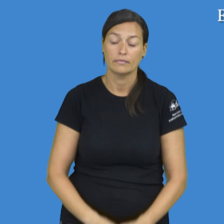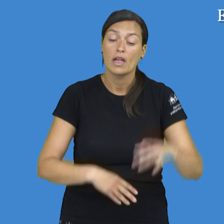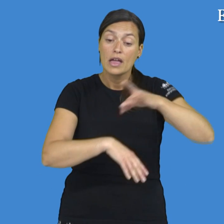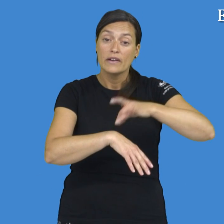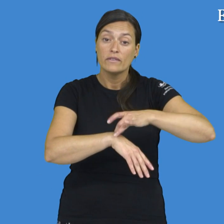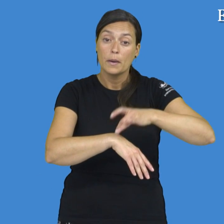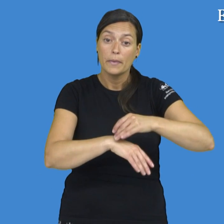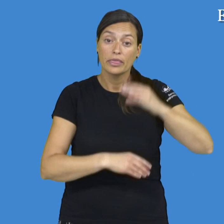enfermo